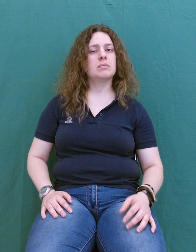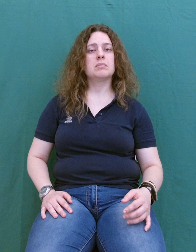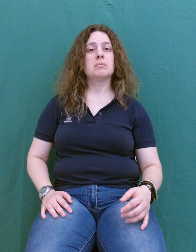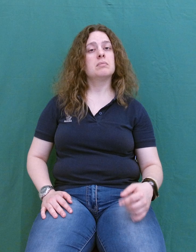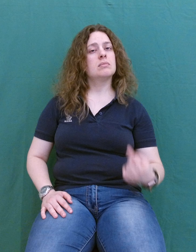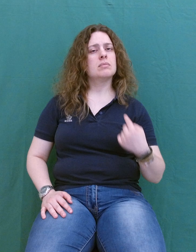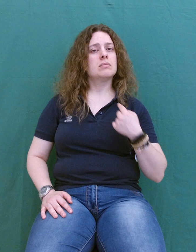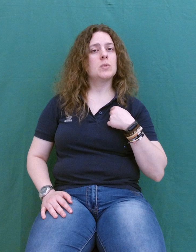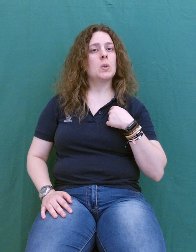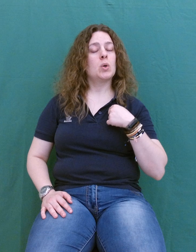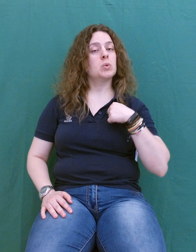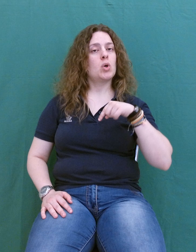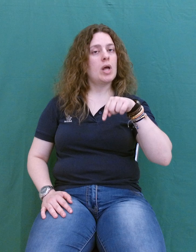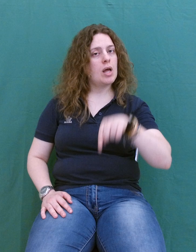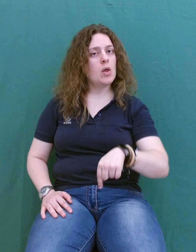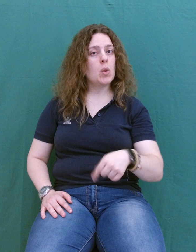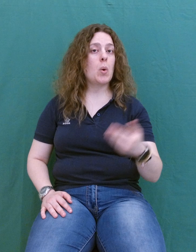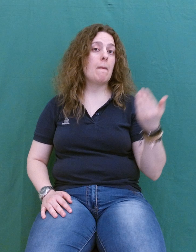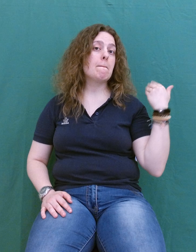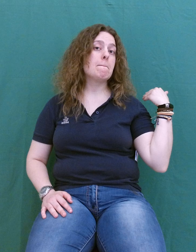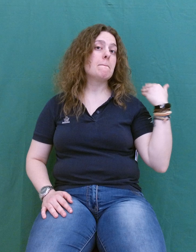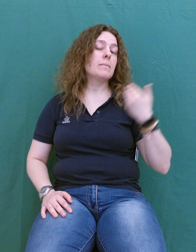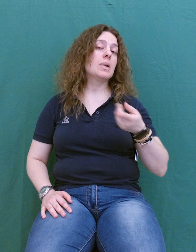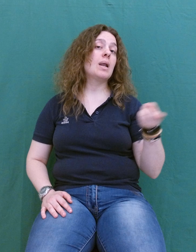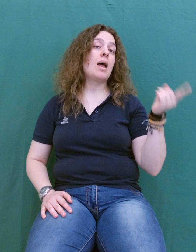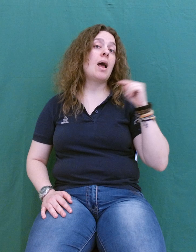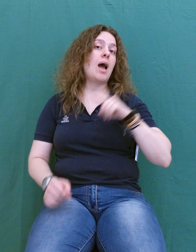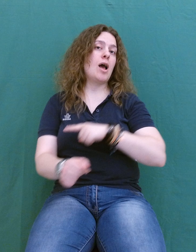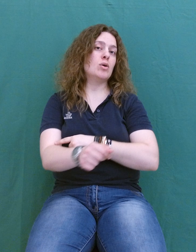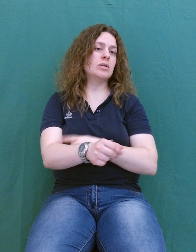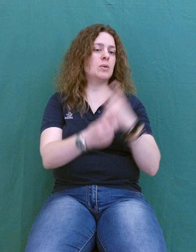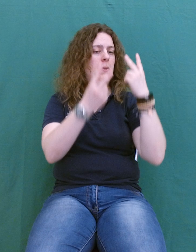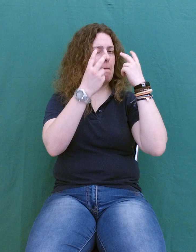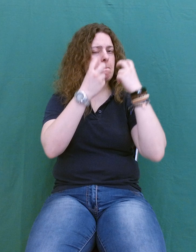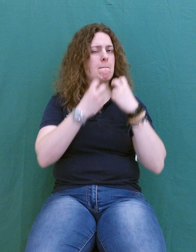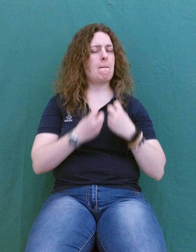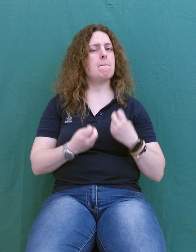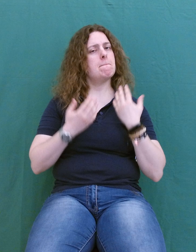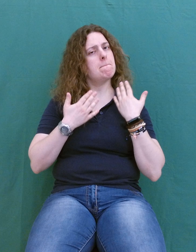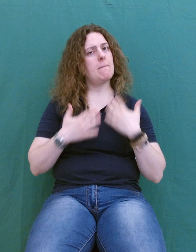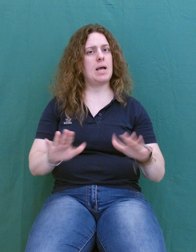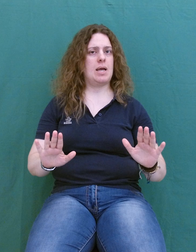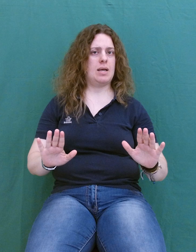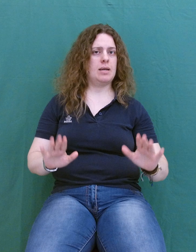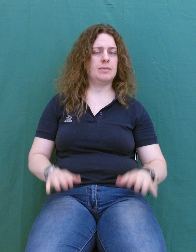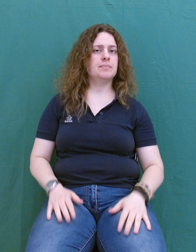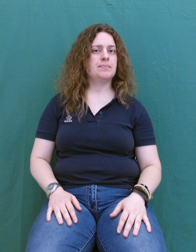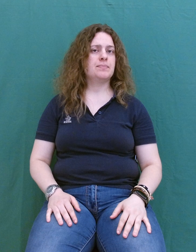ΕΓΩ ΤΩΡΑ ΠΡΙΝ ΑΛΛΟΣ ΓΙΑΤΡΟΣ ΕΞΕΤΑΣΕΙΣ ΠΑ